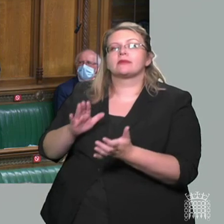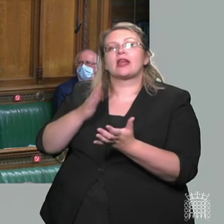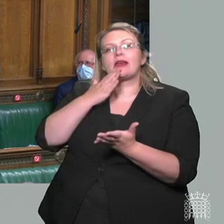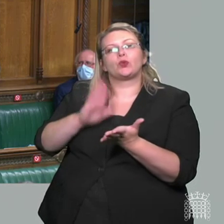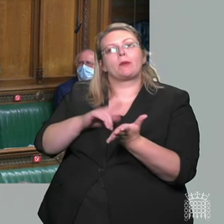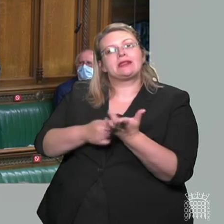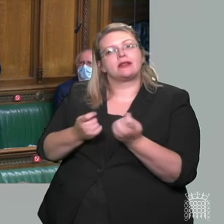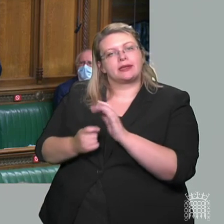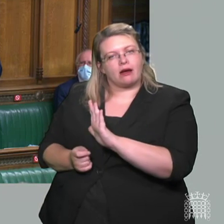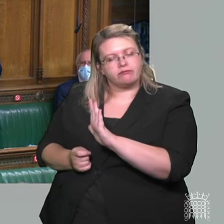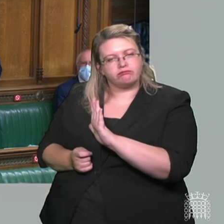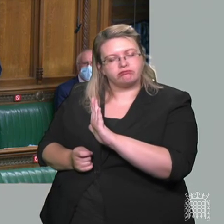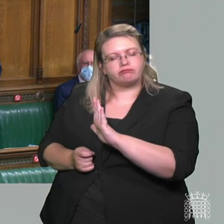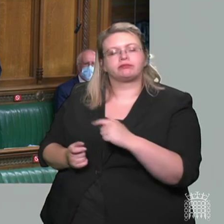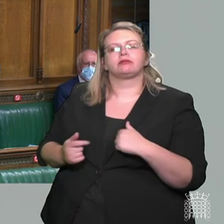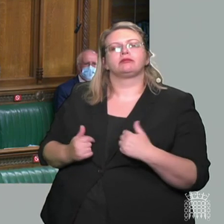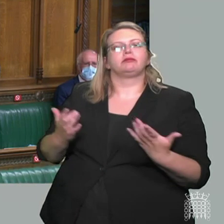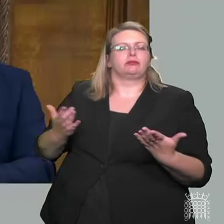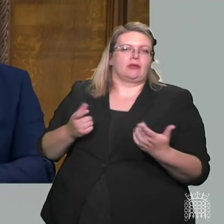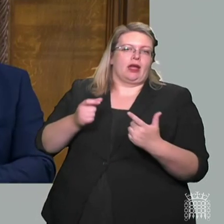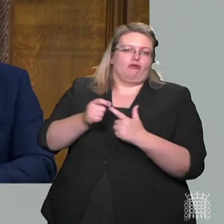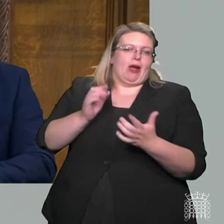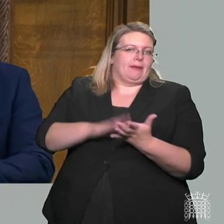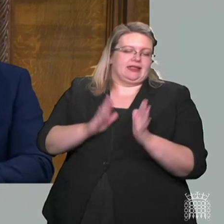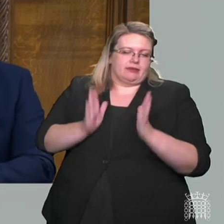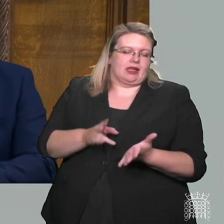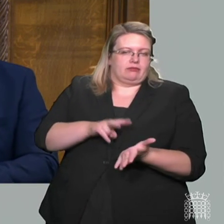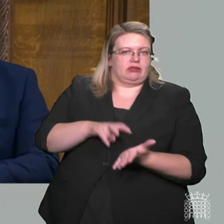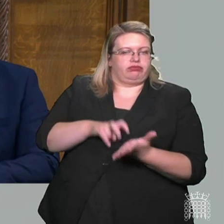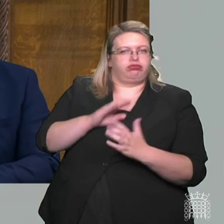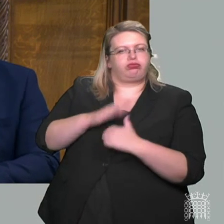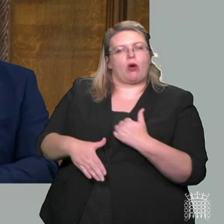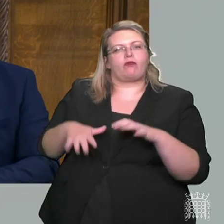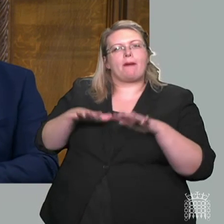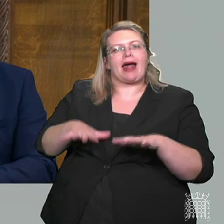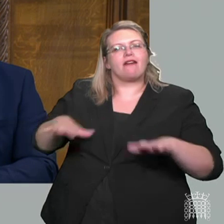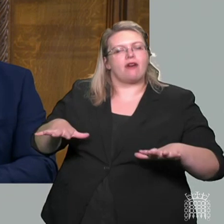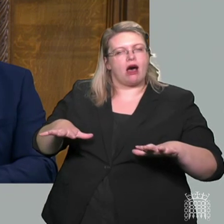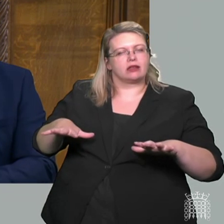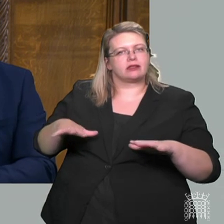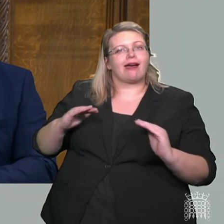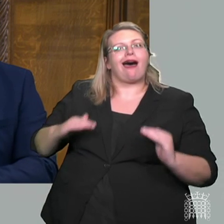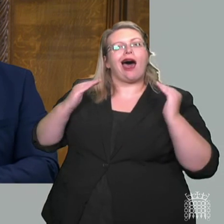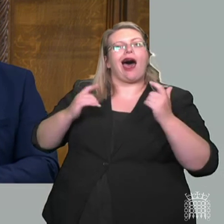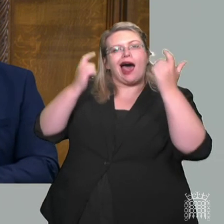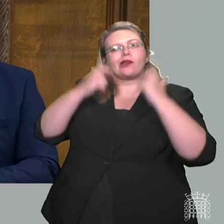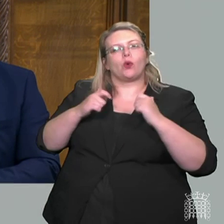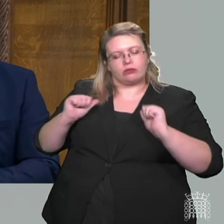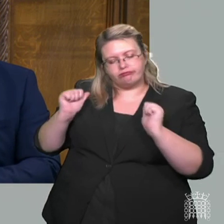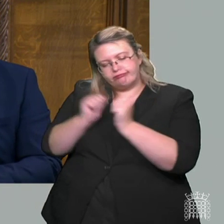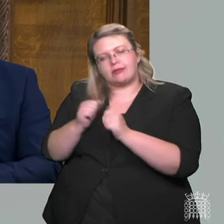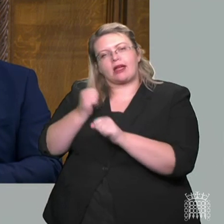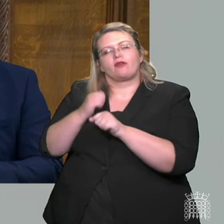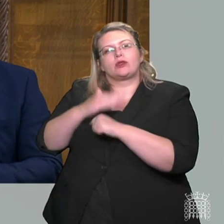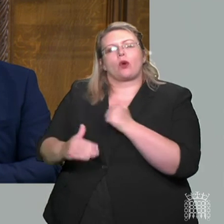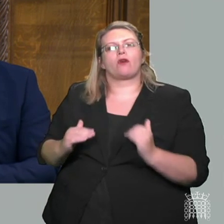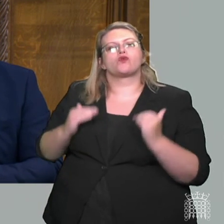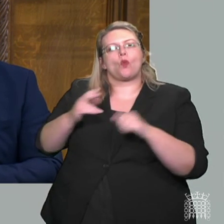I am sure that the Prime Minister is delighted that the High Court in Belfast this morning upheld the Government’s view on the Northern Ireland protocol.